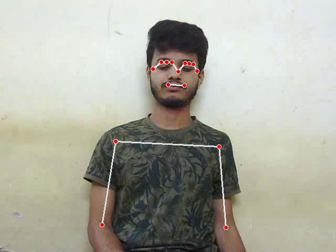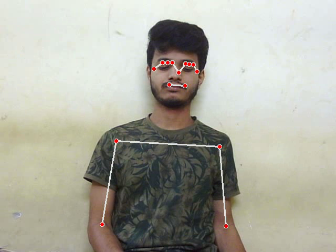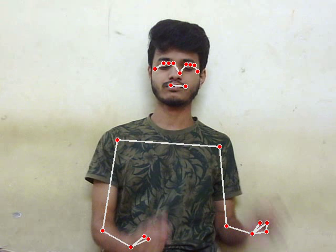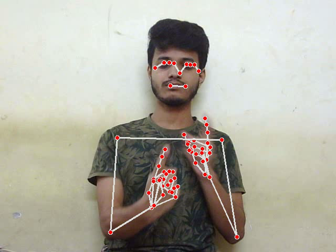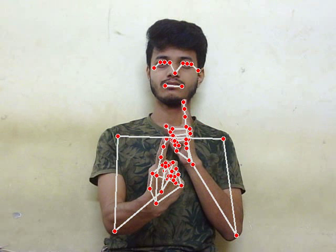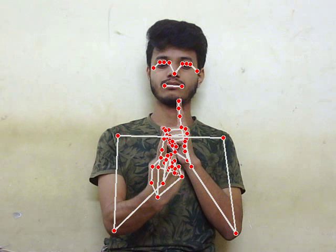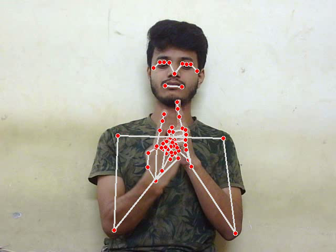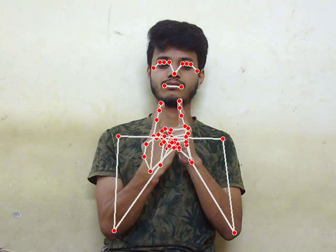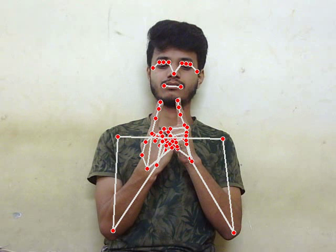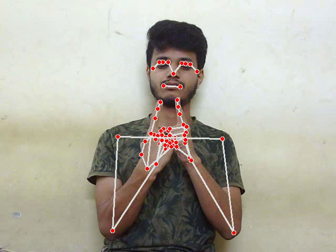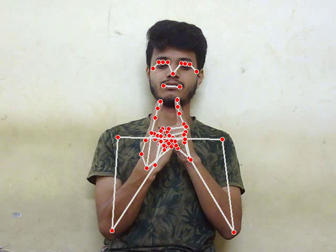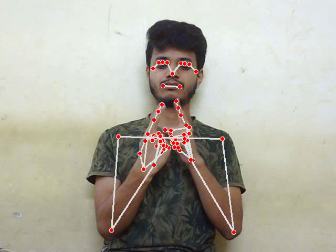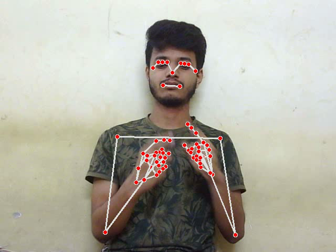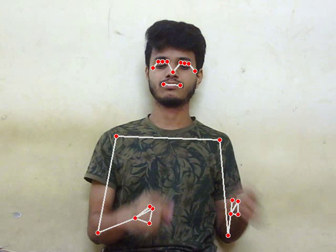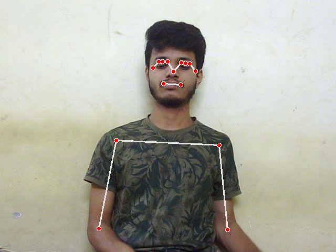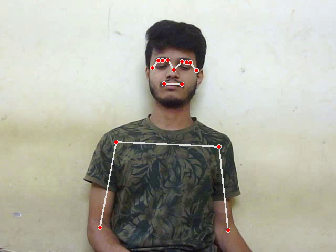meet